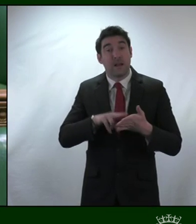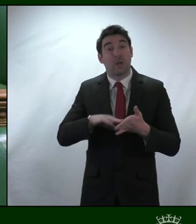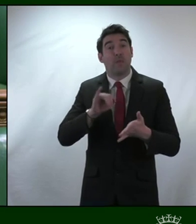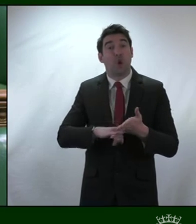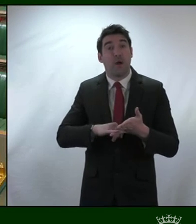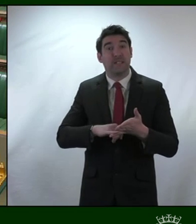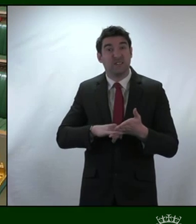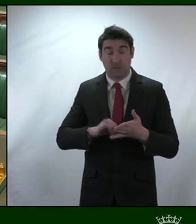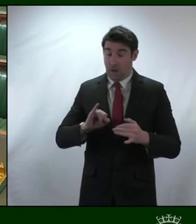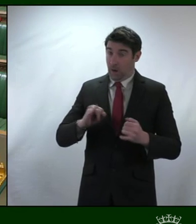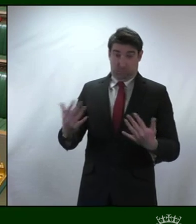What is the impact?